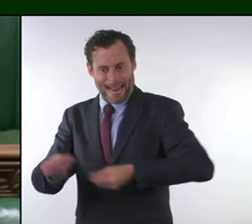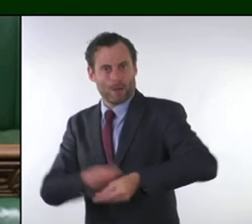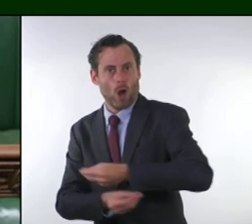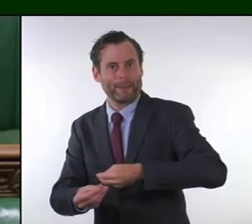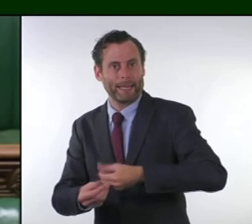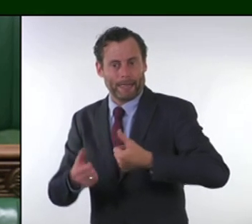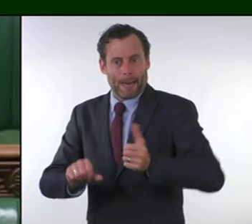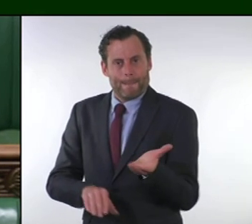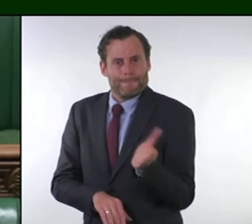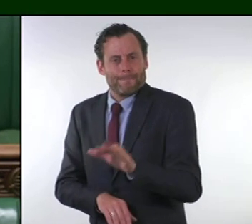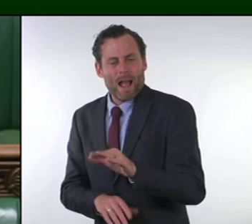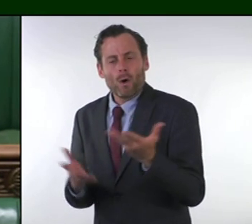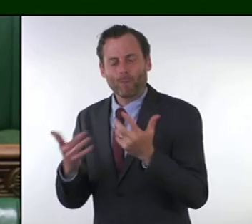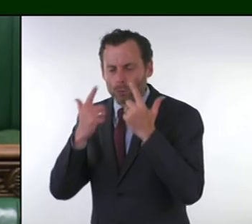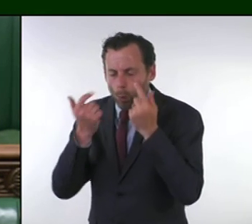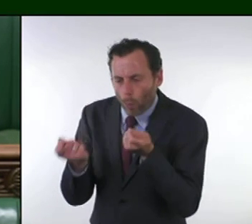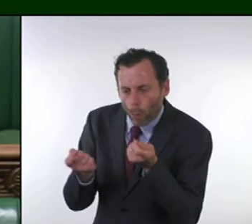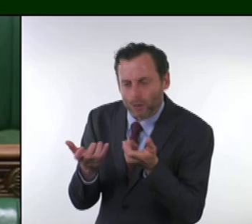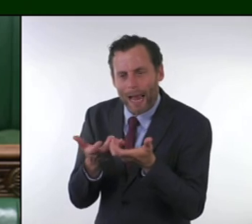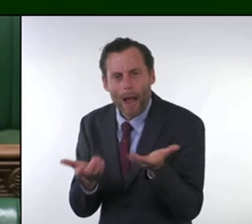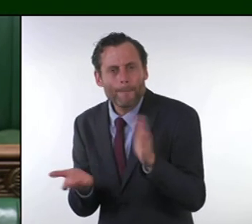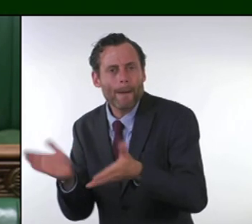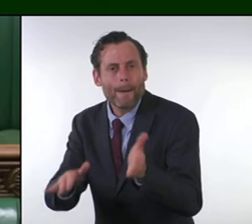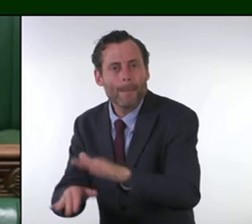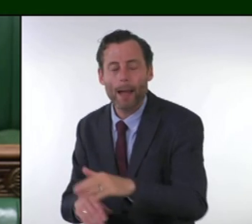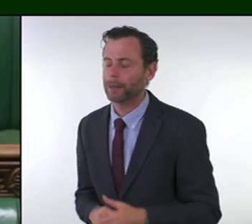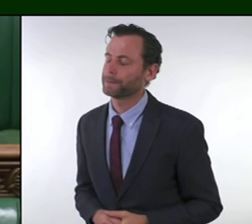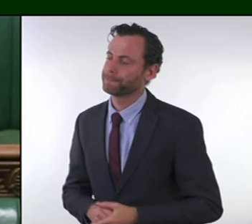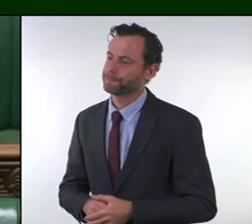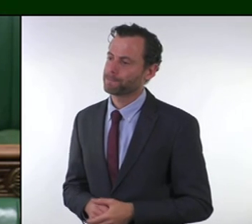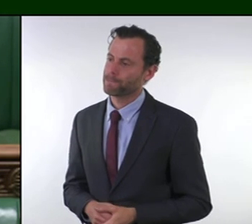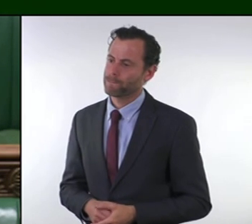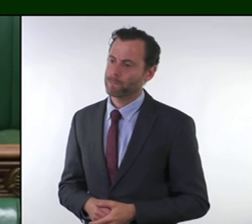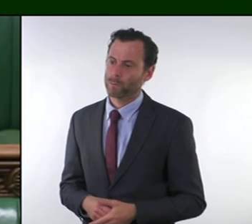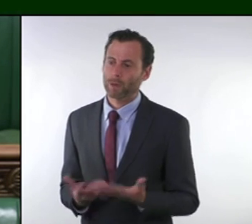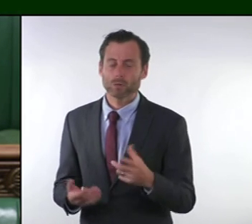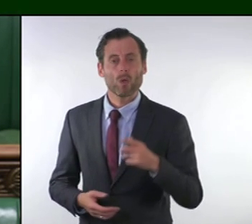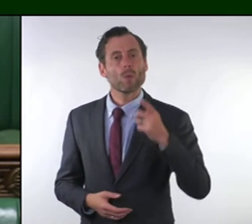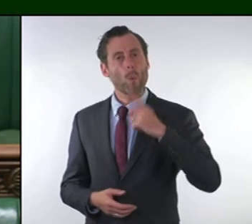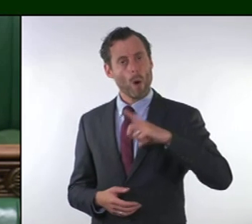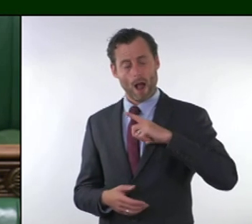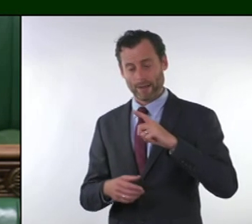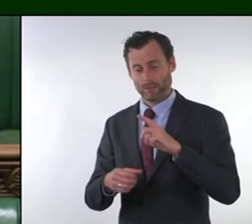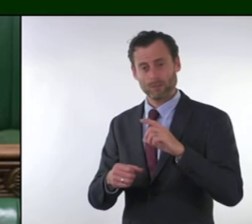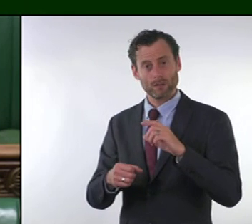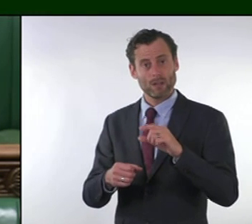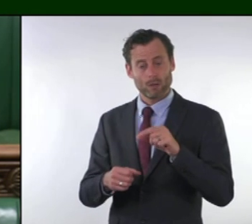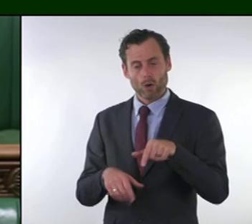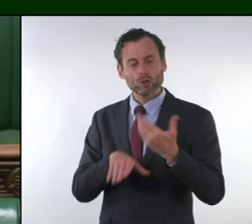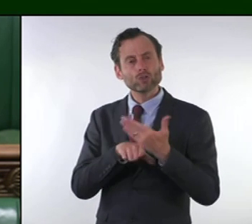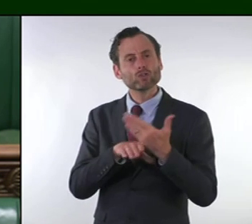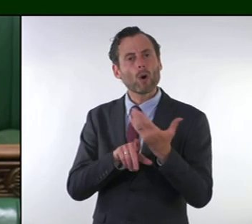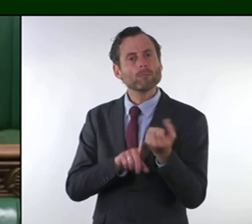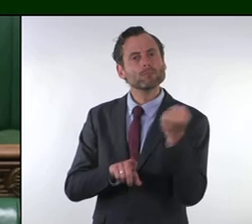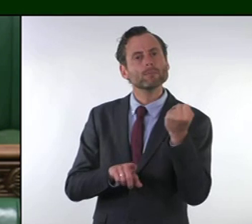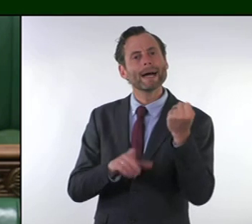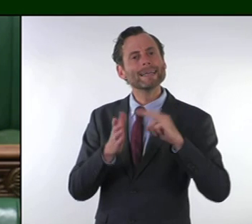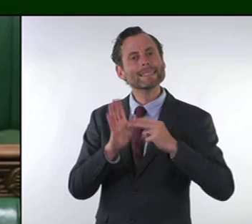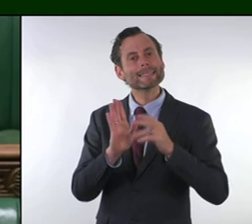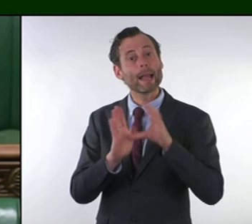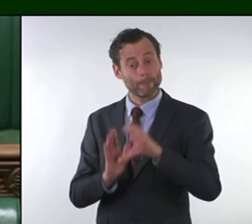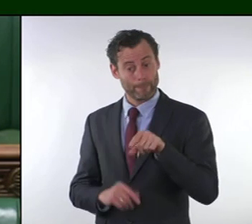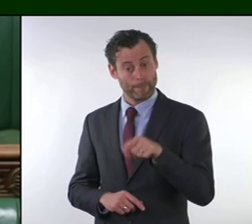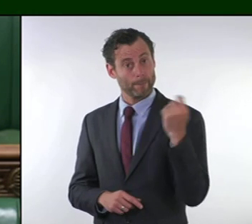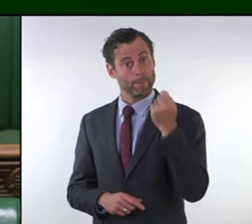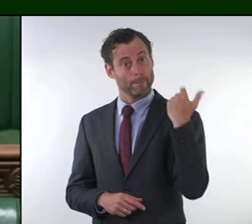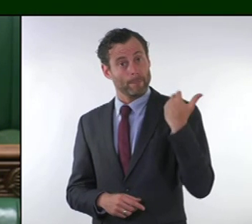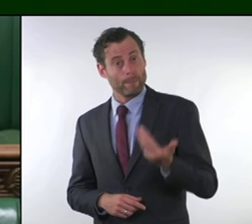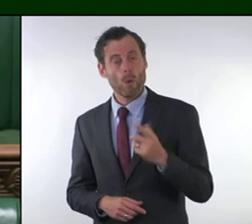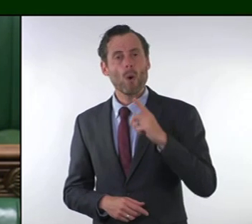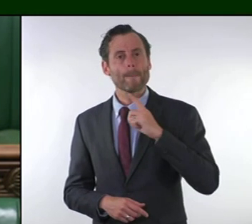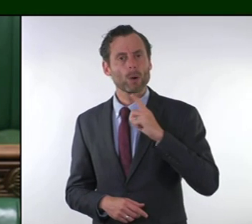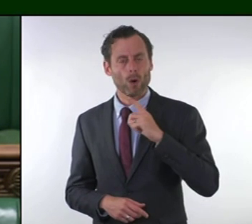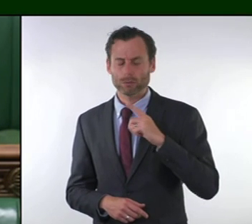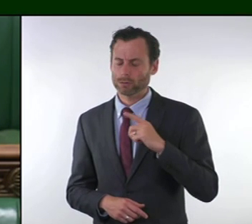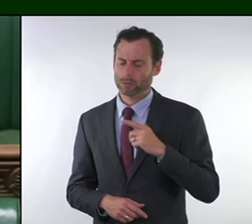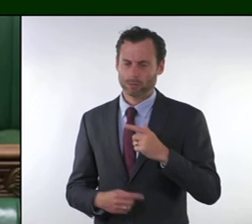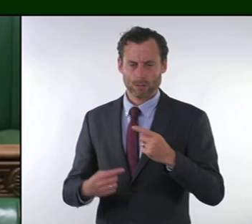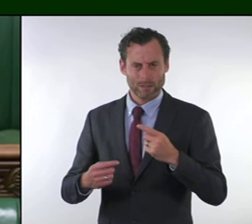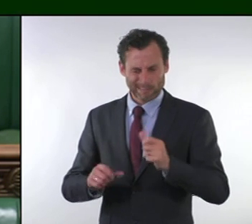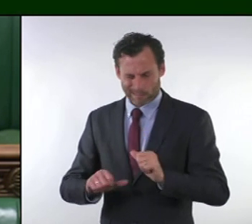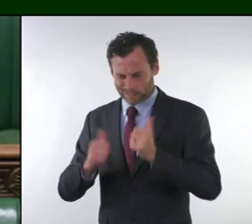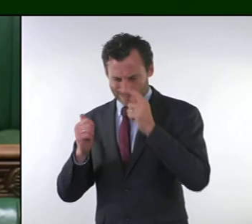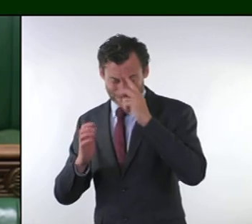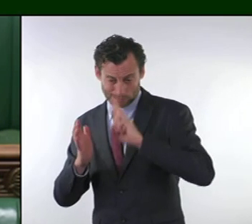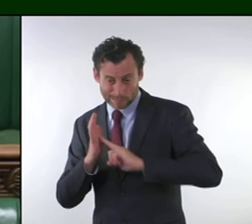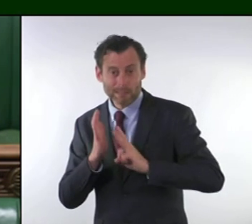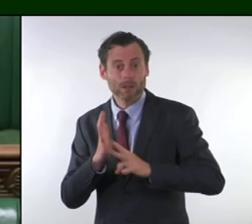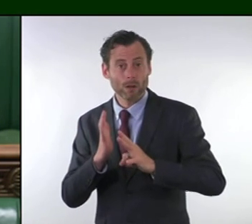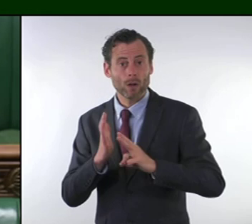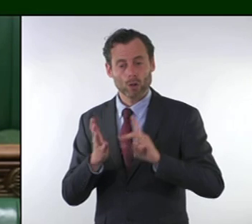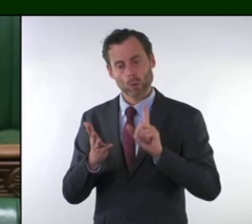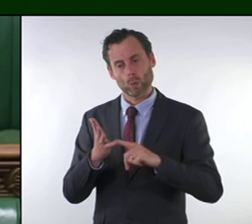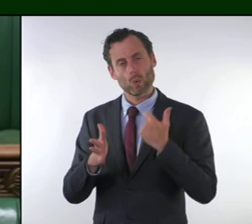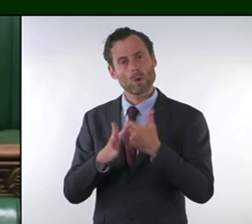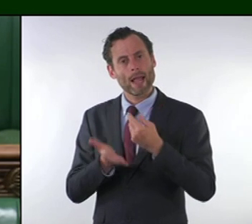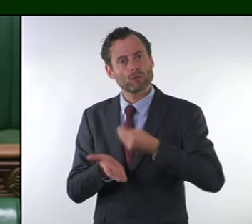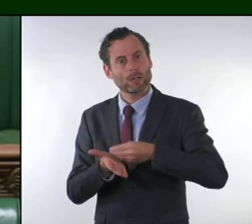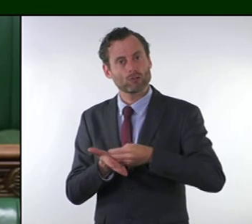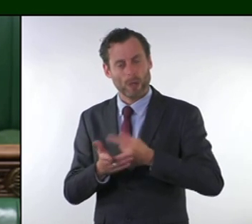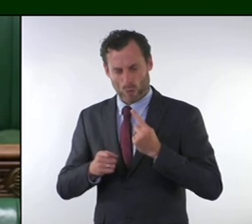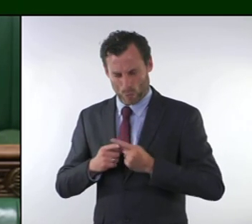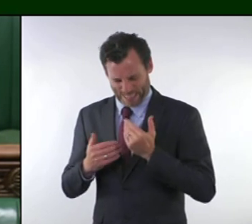I am sure that the right honourable Gentleman is constantly saying this, but I would just remind him that the job retention scheme—the furlough scheme—has worked because of the power and the efficiency of the UK Treasury.